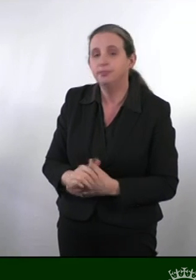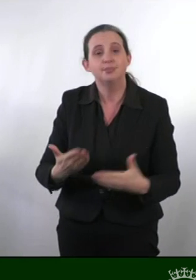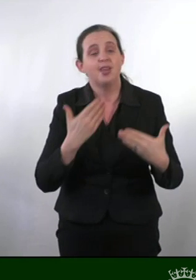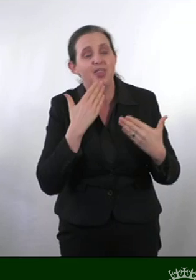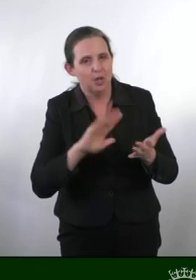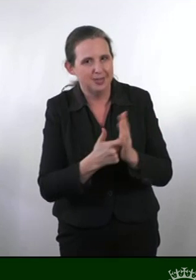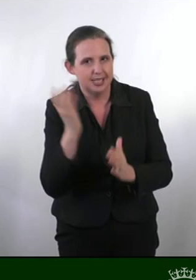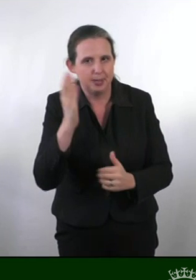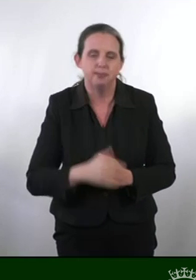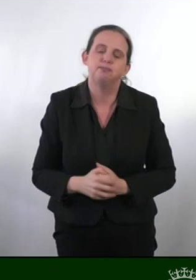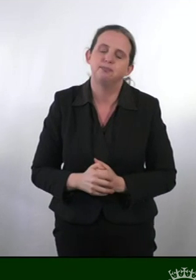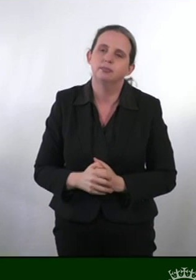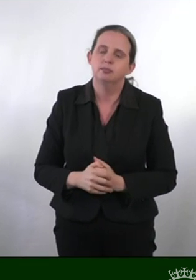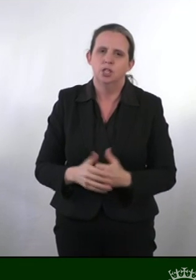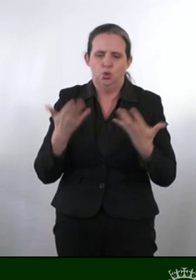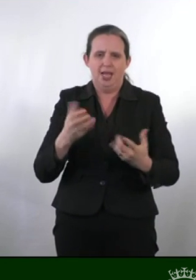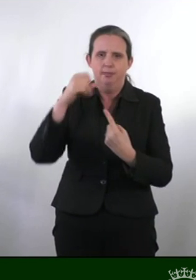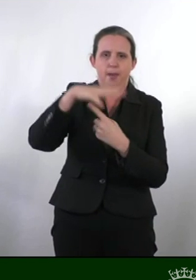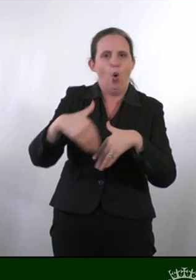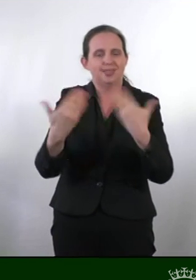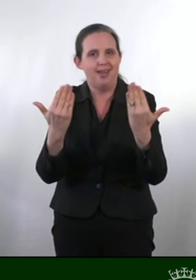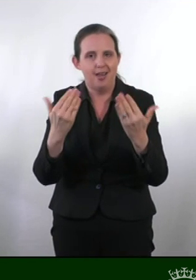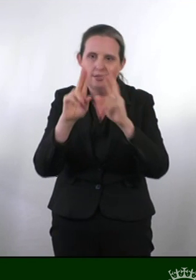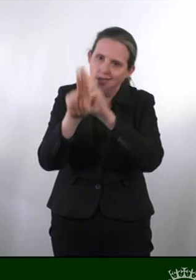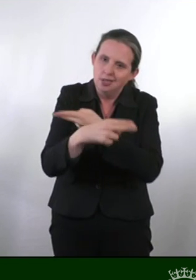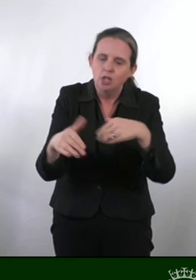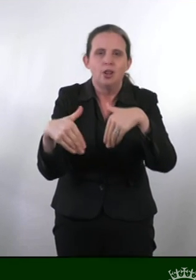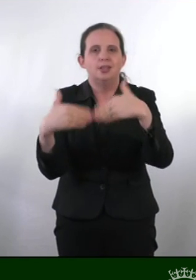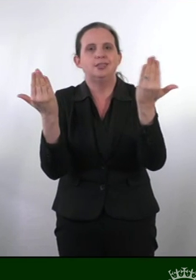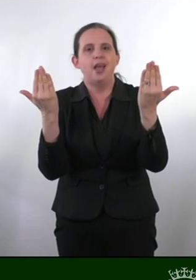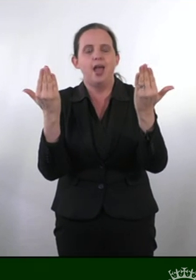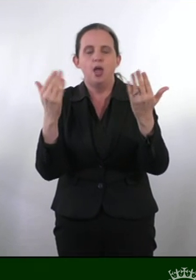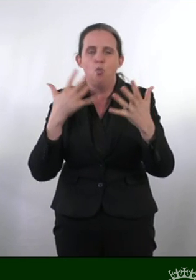On average, a woman is killed by a man every three days in this country.